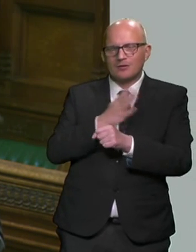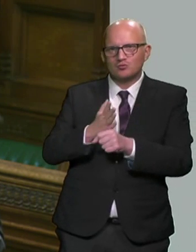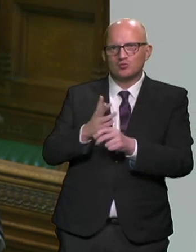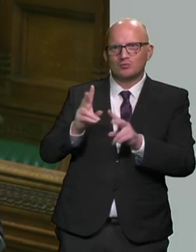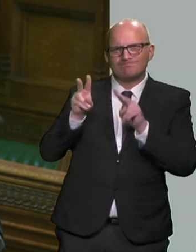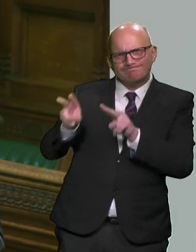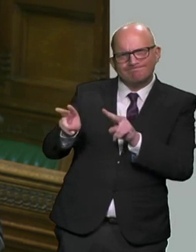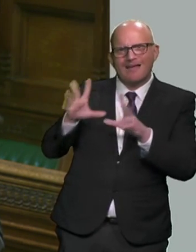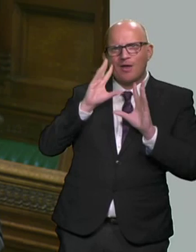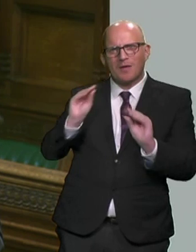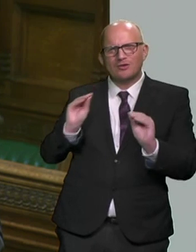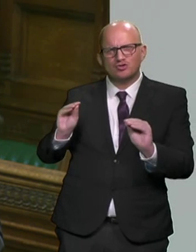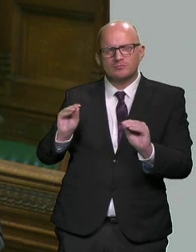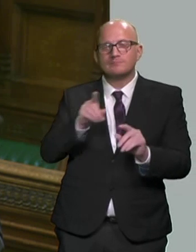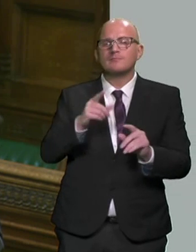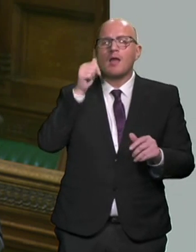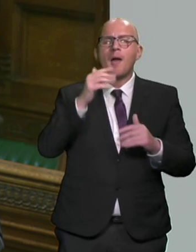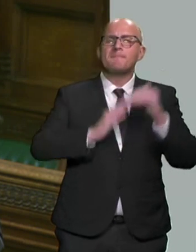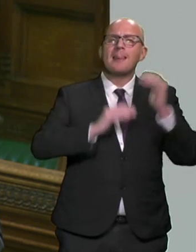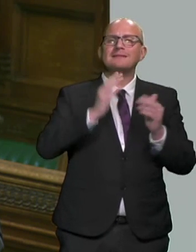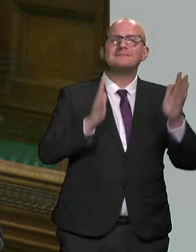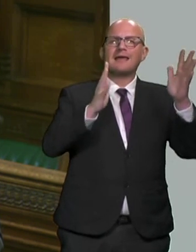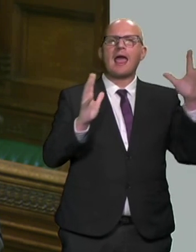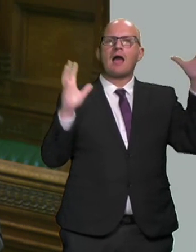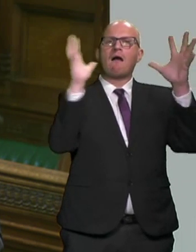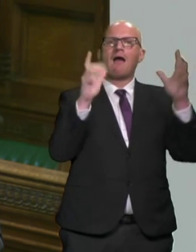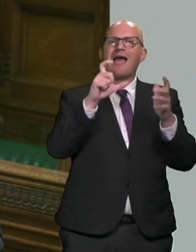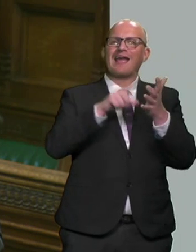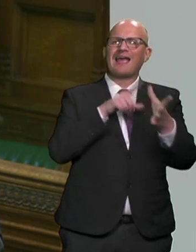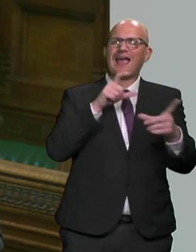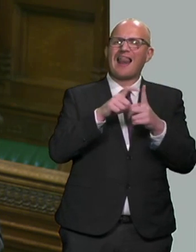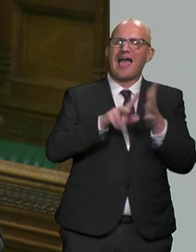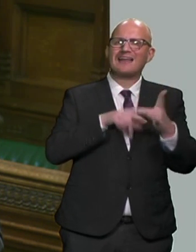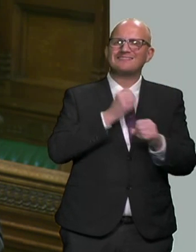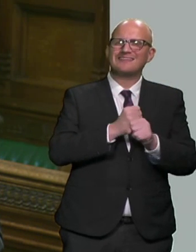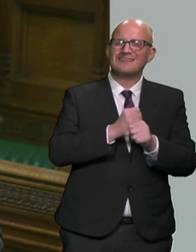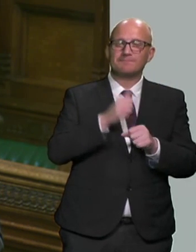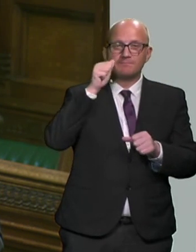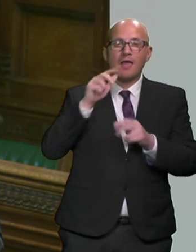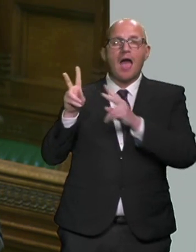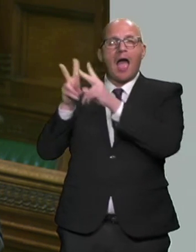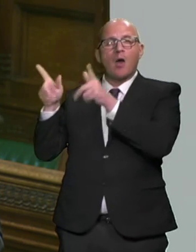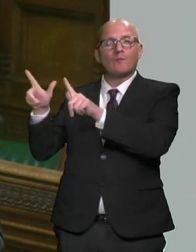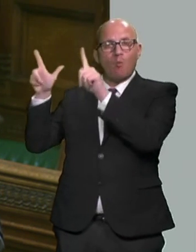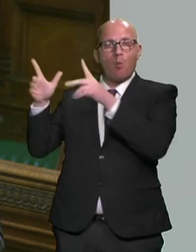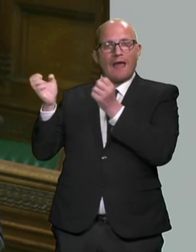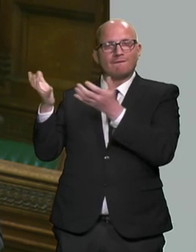On cladding, when amendments to the Building Safety Bill come from the other place, can my right hon.